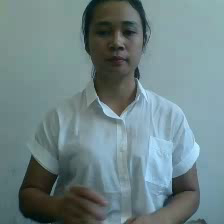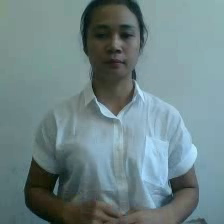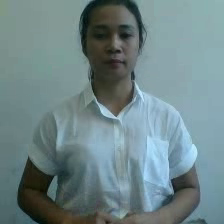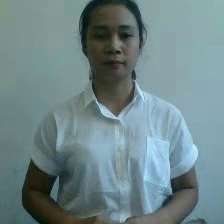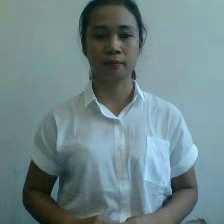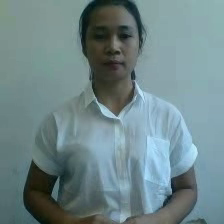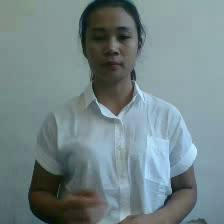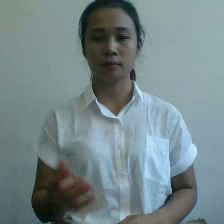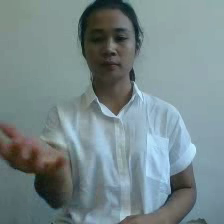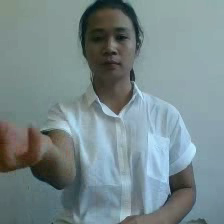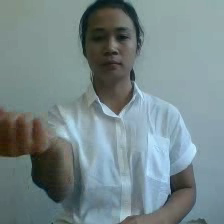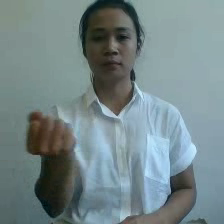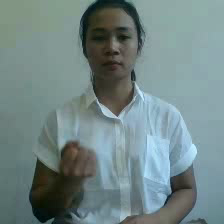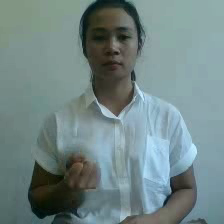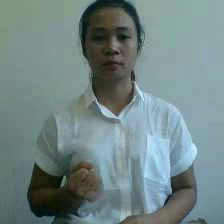Sử dụng